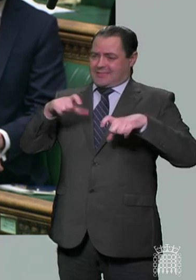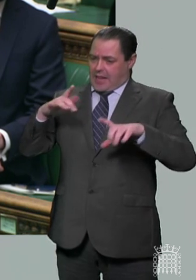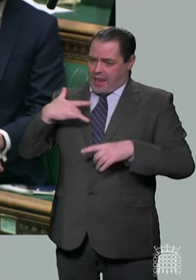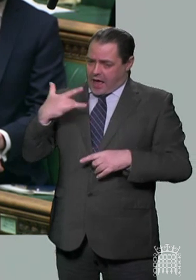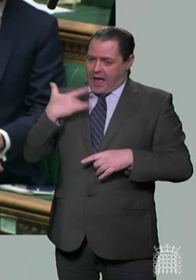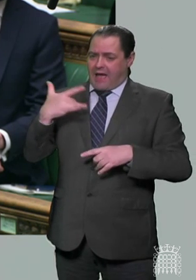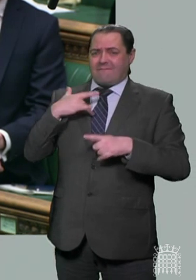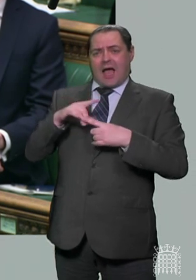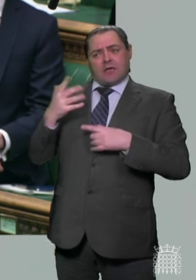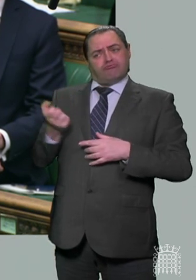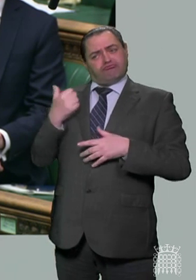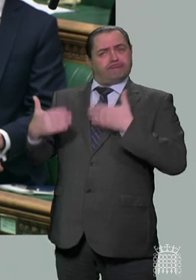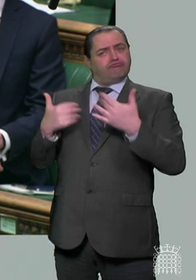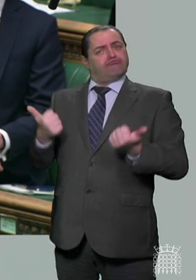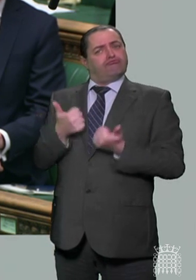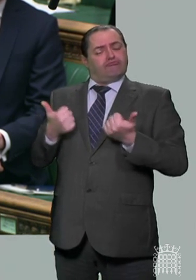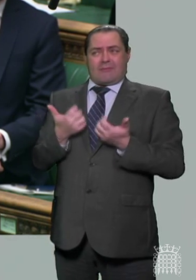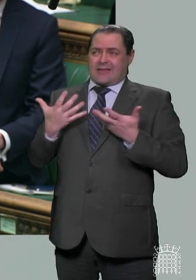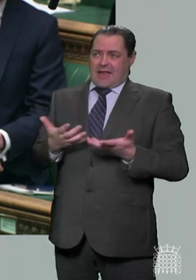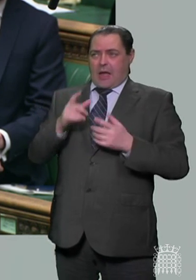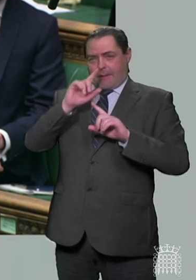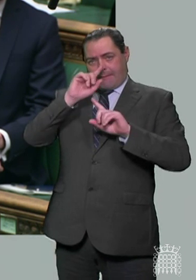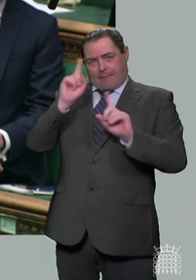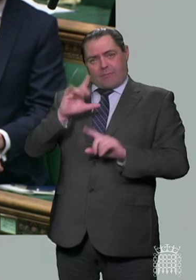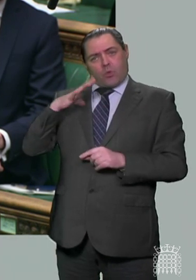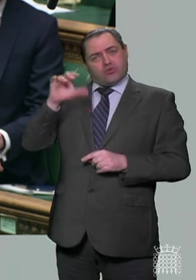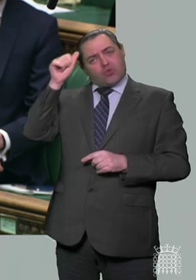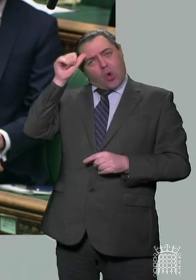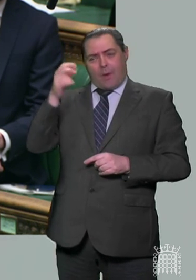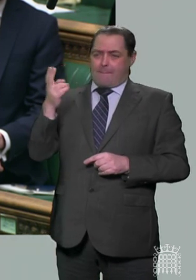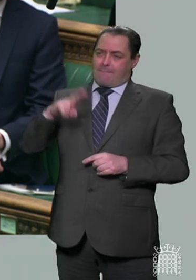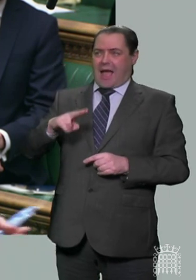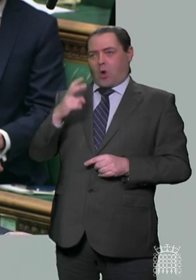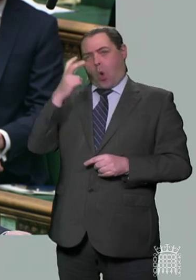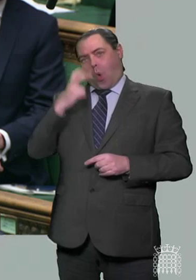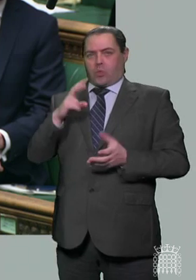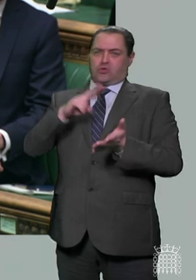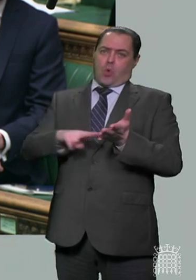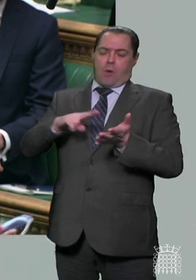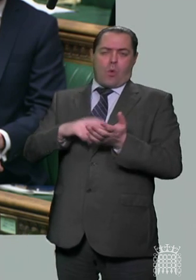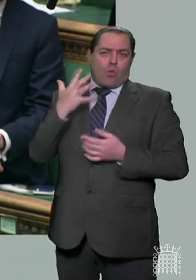None the less, he will know, as I do, that the public are now yearning to know when we will get back to the old normal.